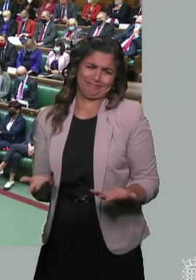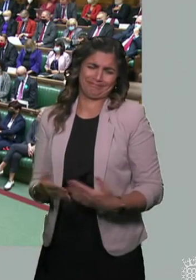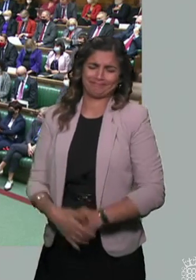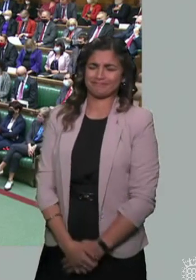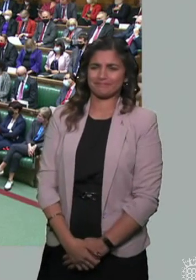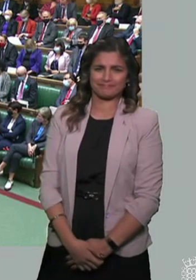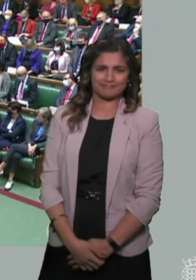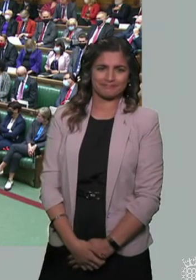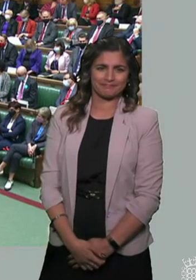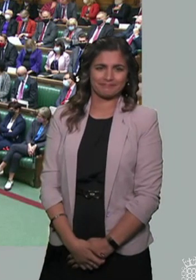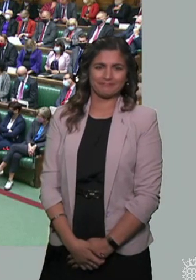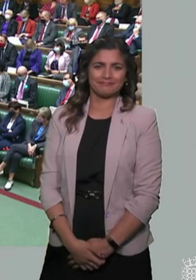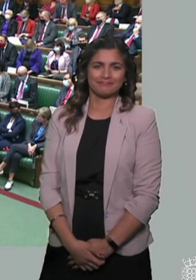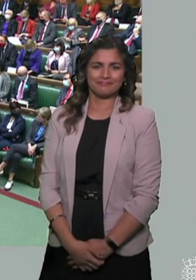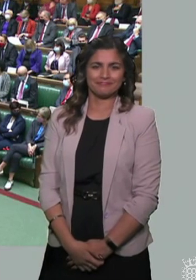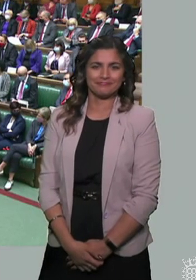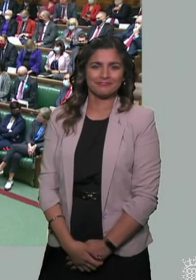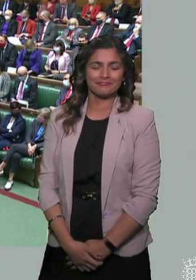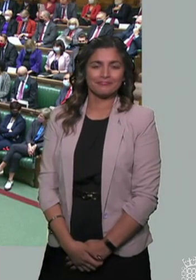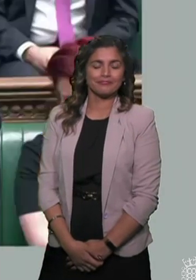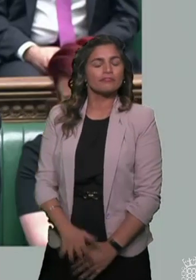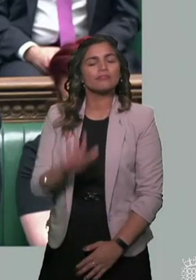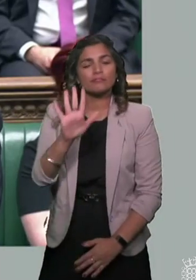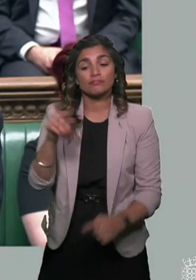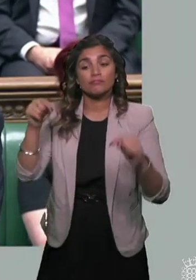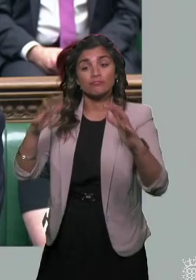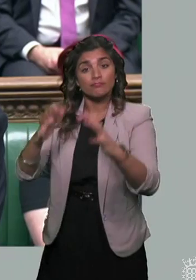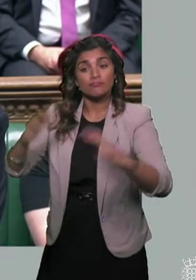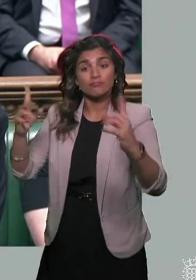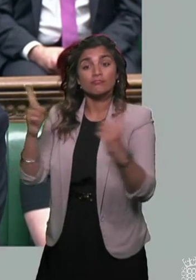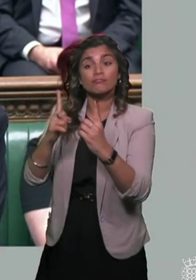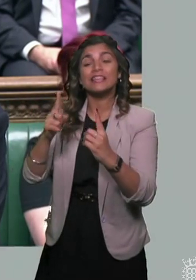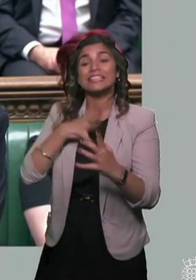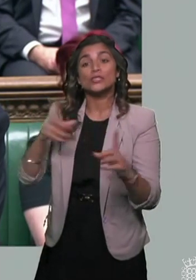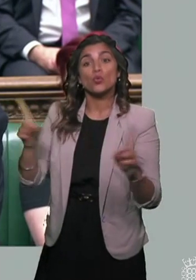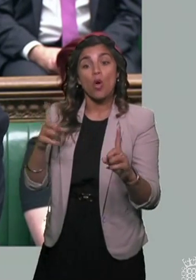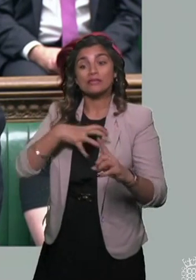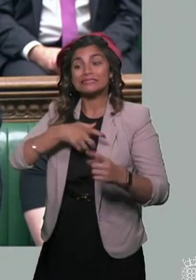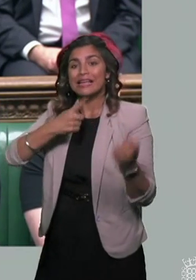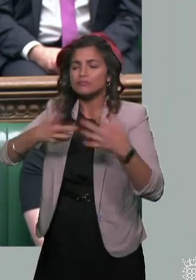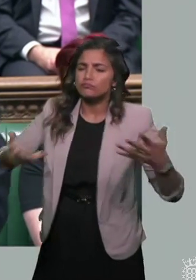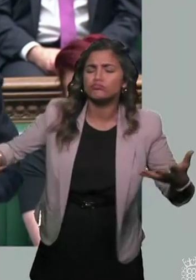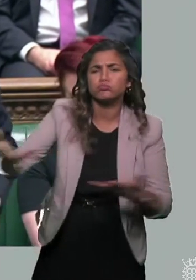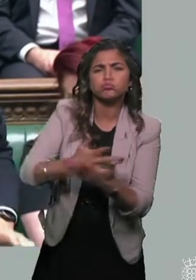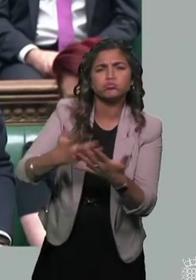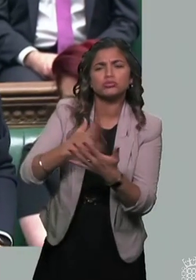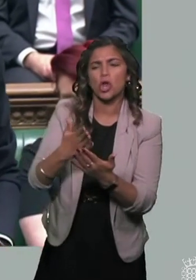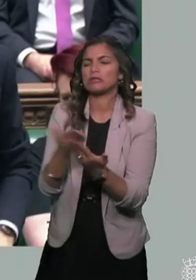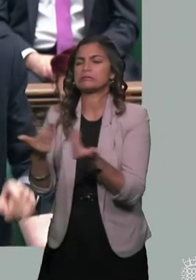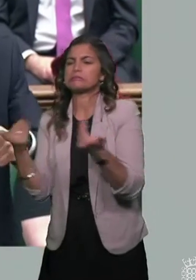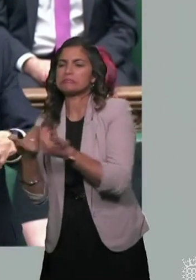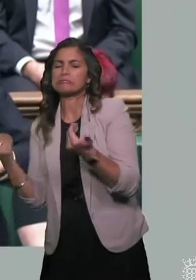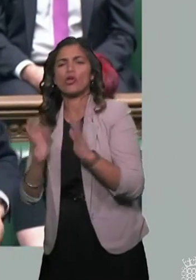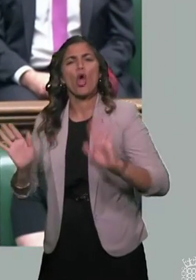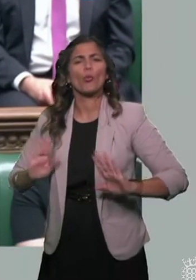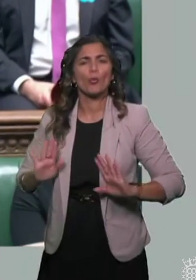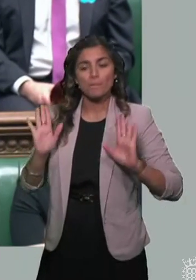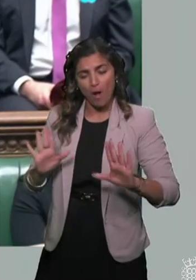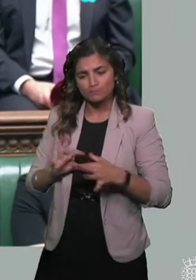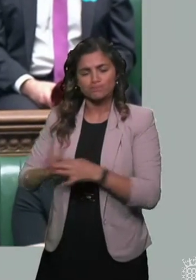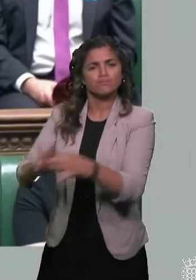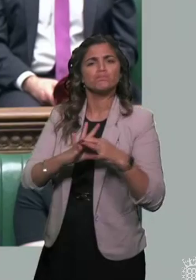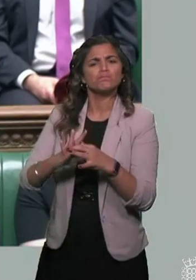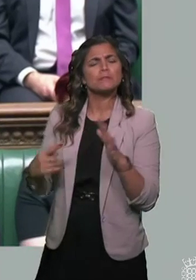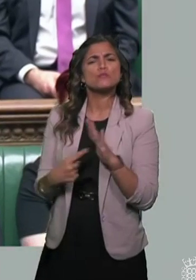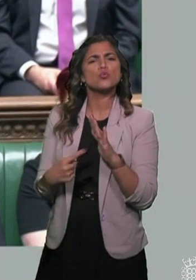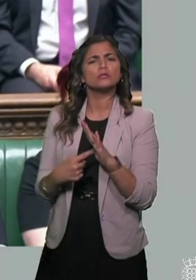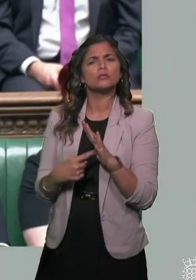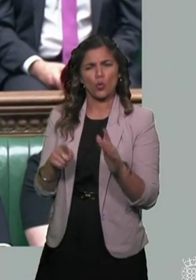Let me tell the Prime Minister that what this summit needs is statesmanship, not partisanship, which is what we have just heard from him.